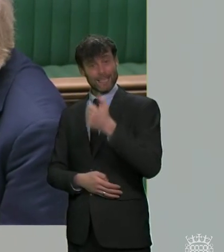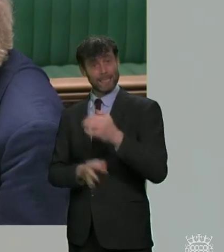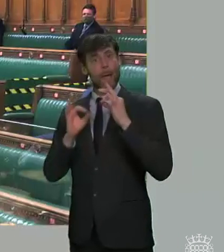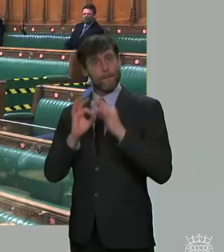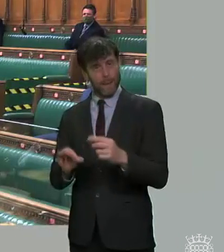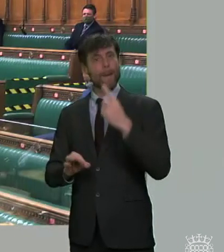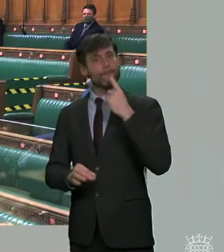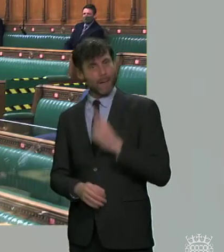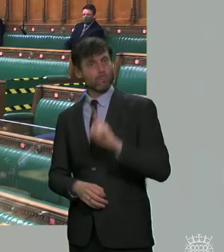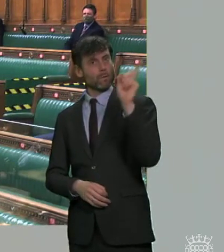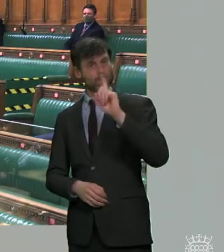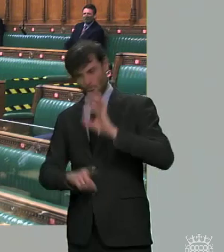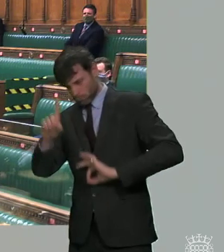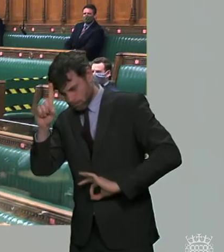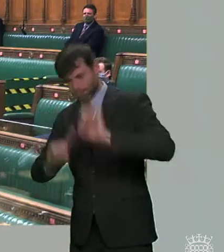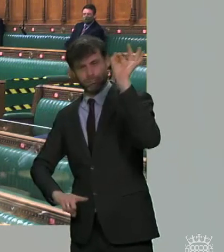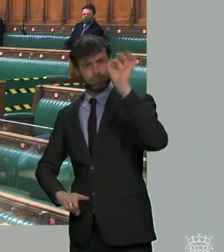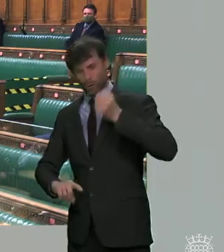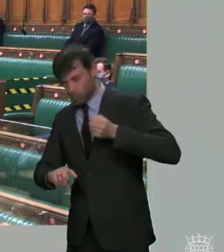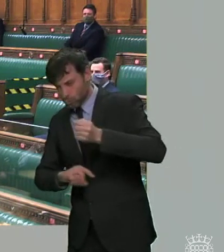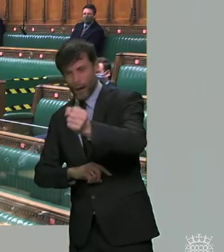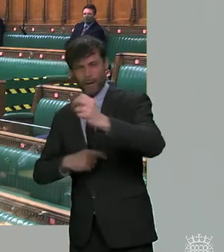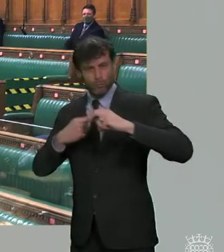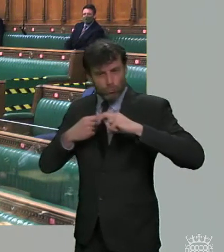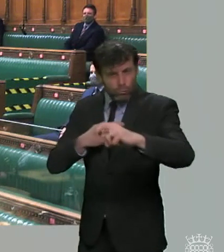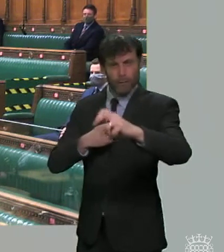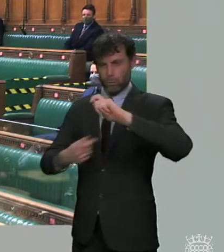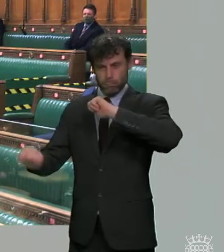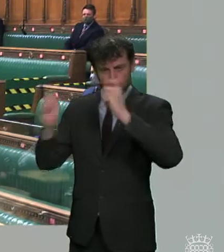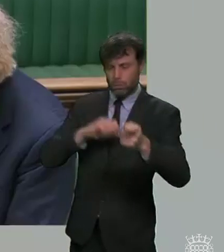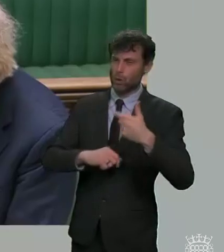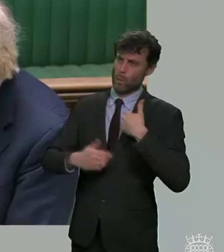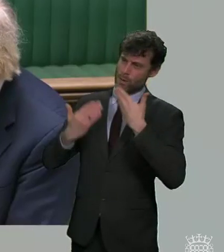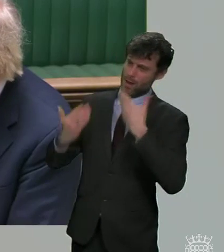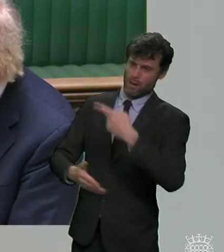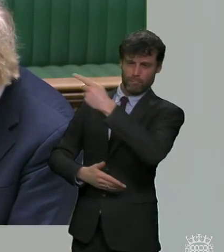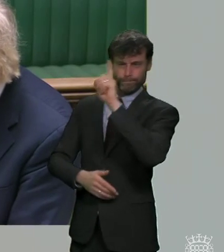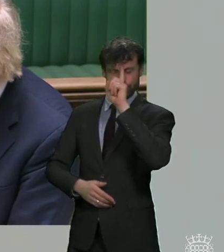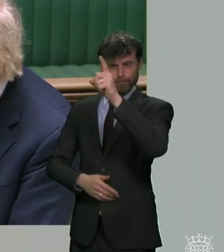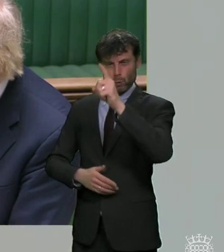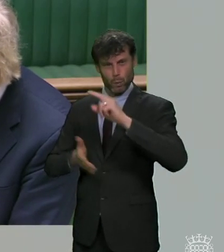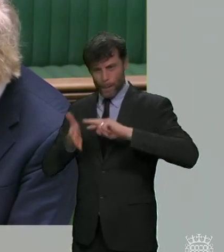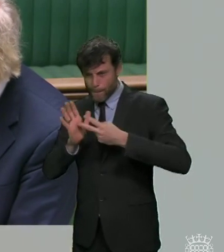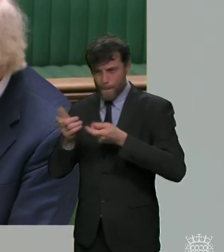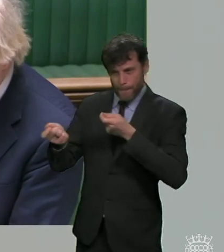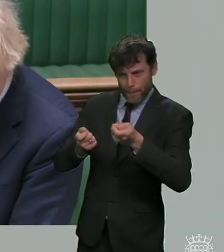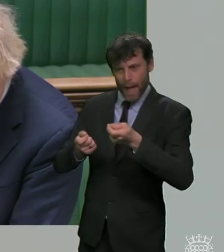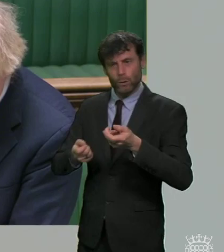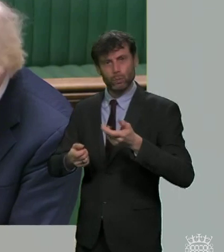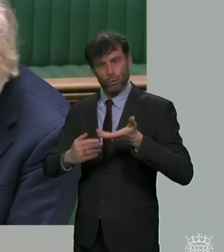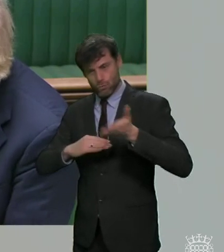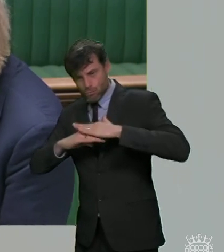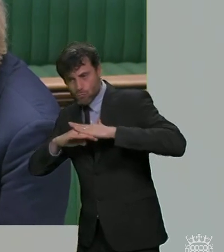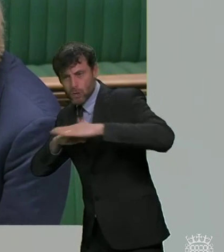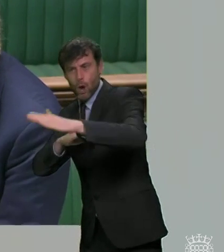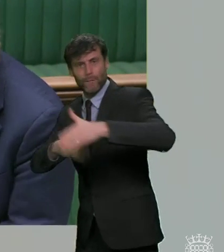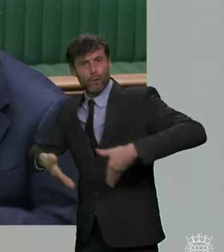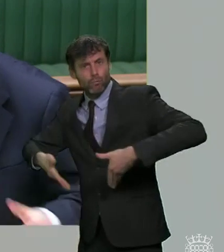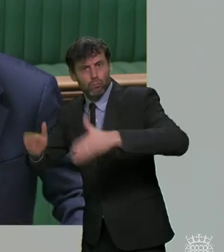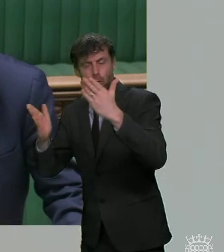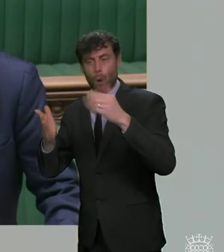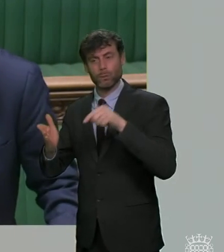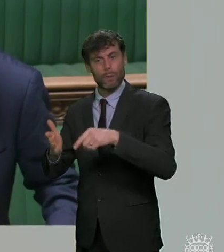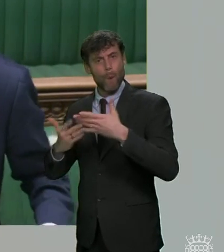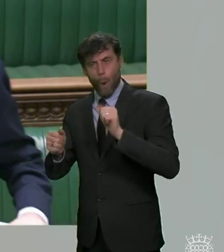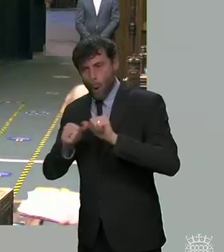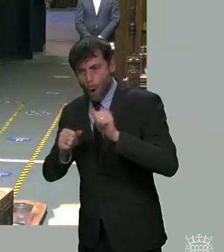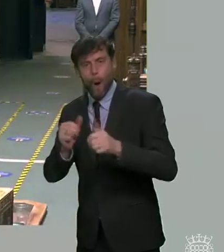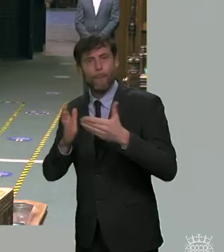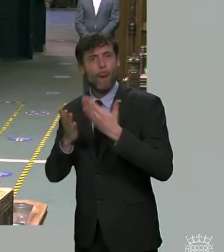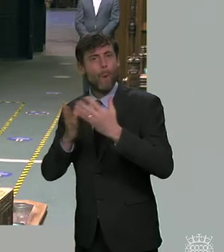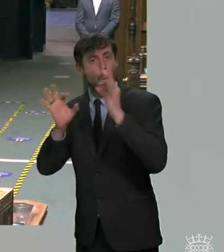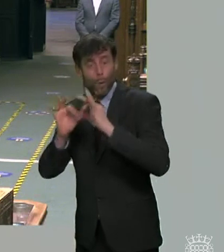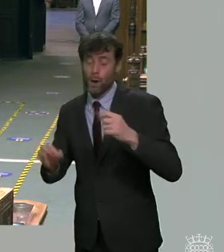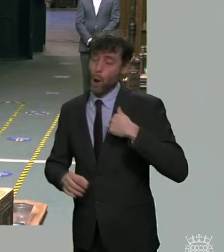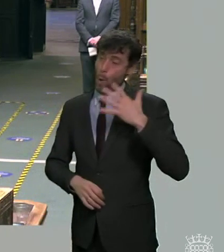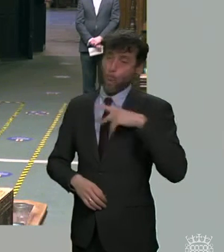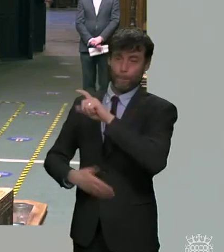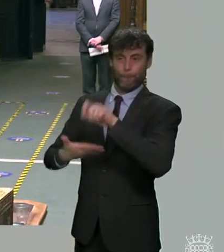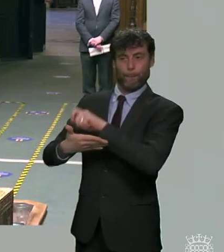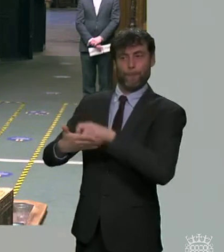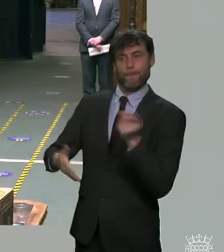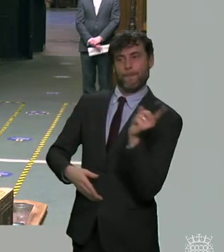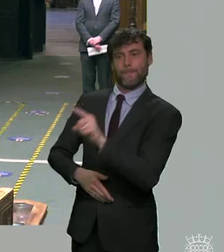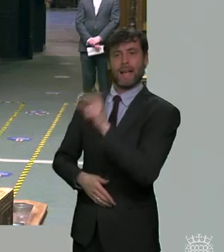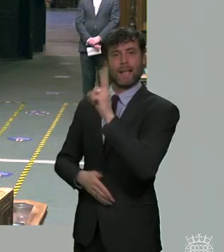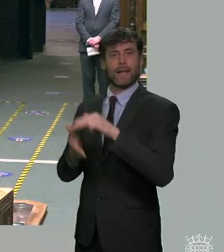I congratulate Jerry Hall on what he is doing to resurface the road and to make it quieter, and I hope that he will be duly elected in May.